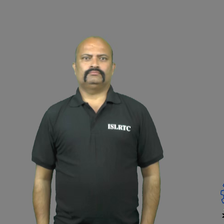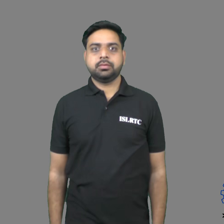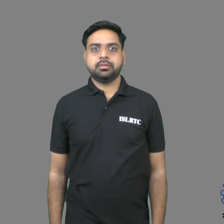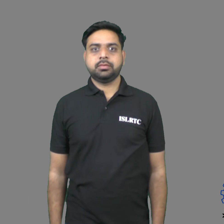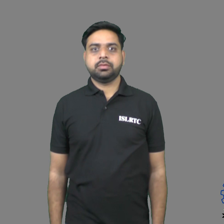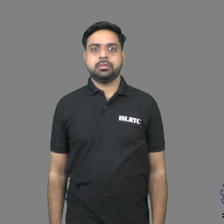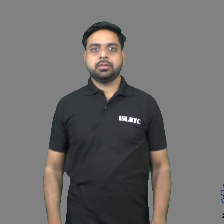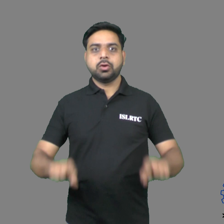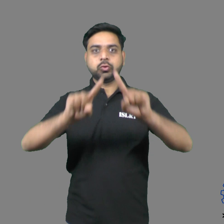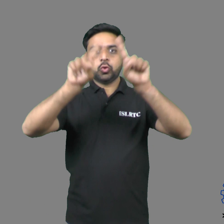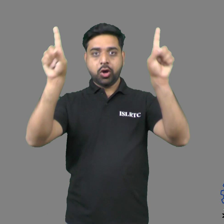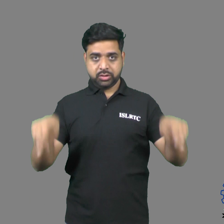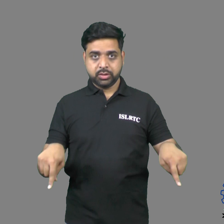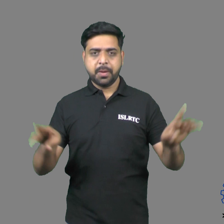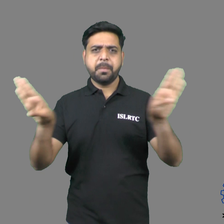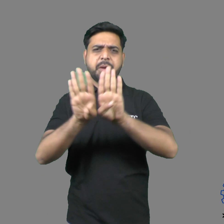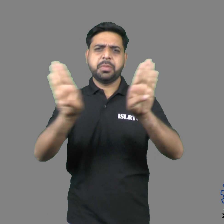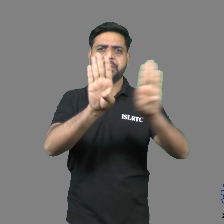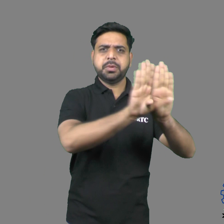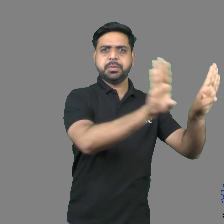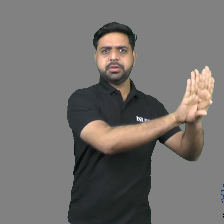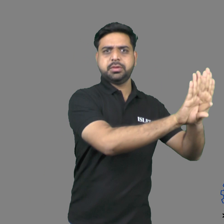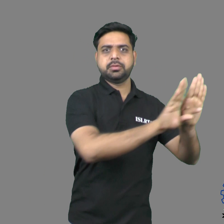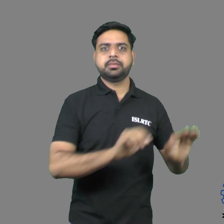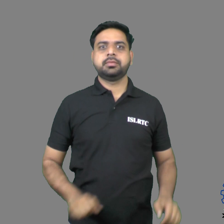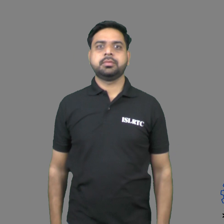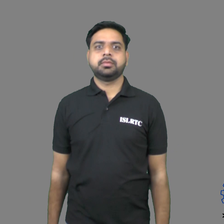Bandh General strike